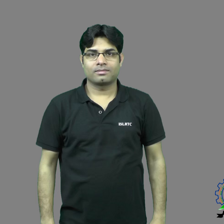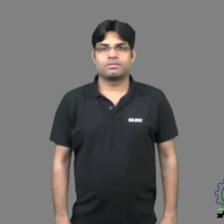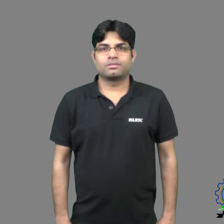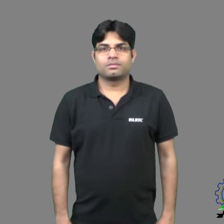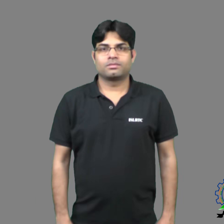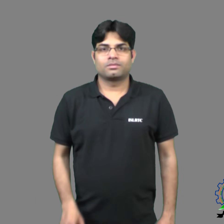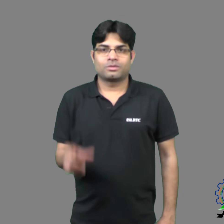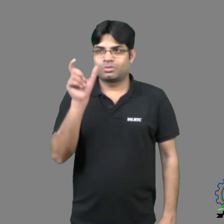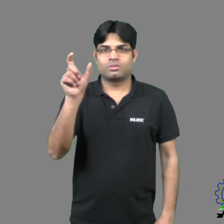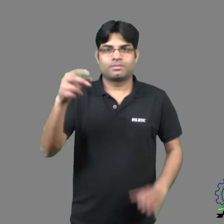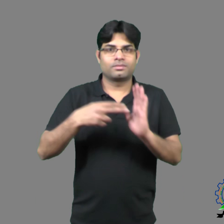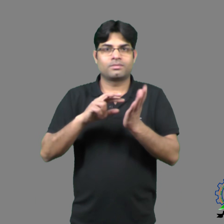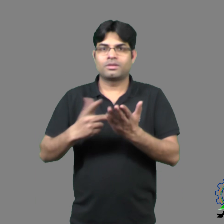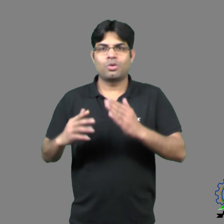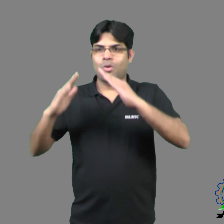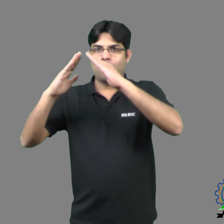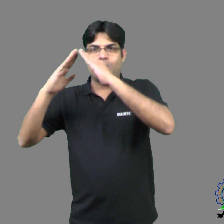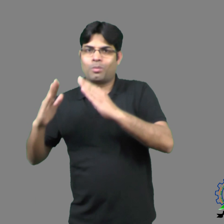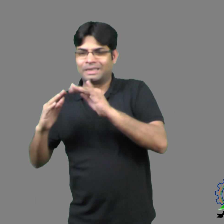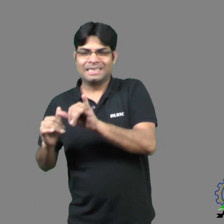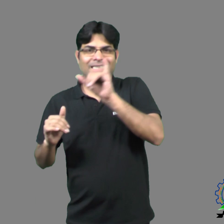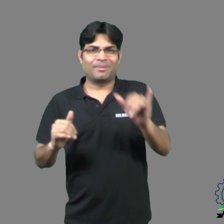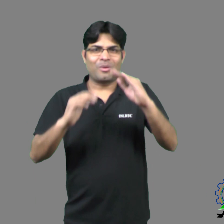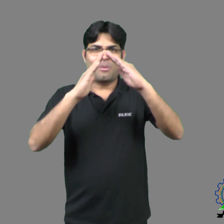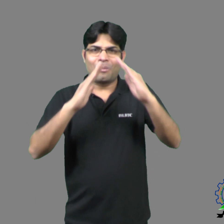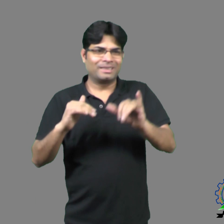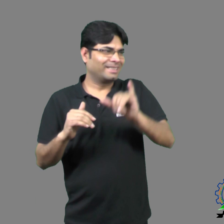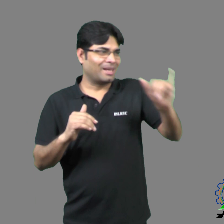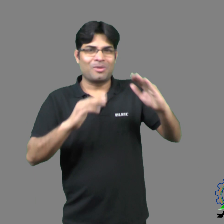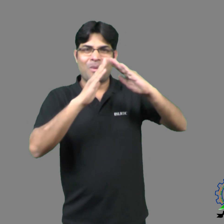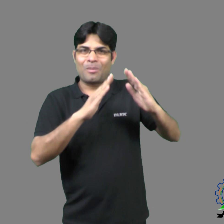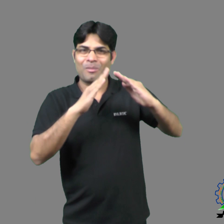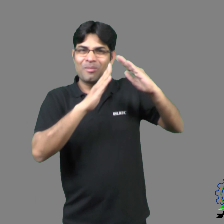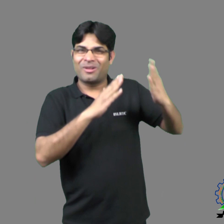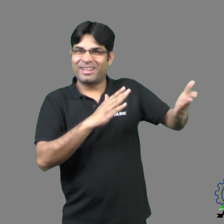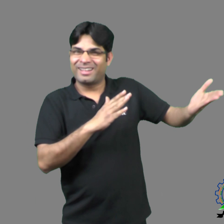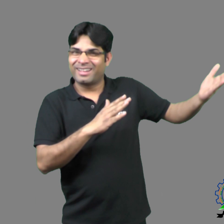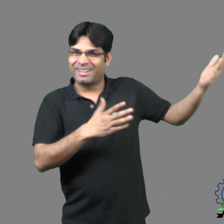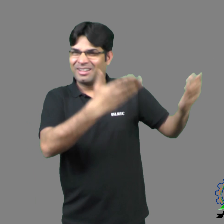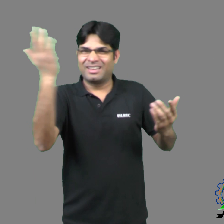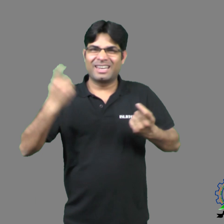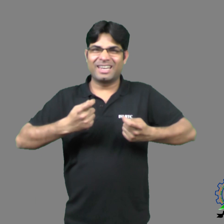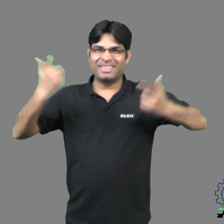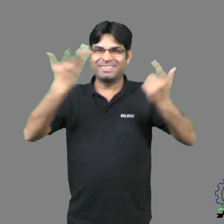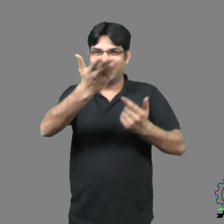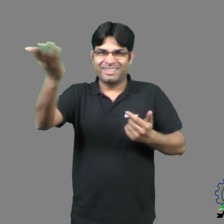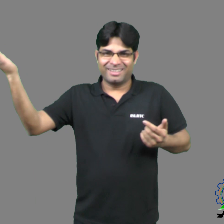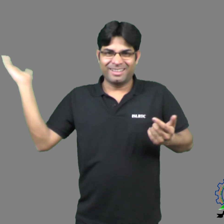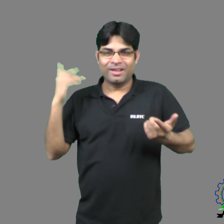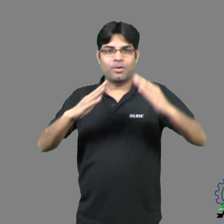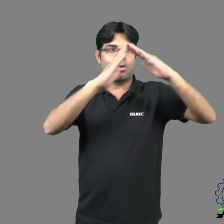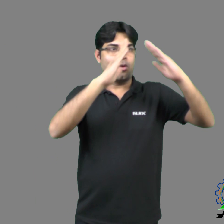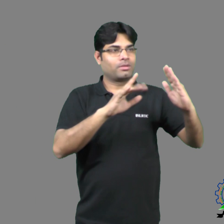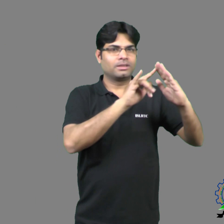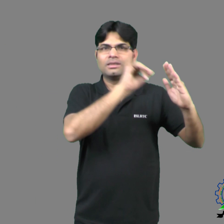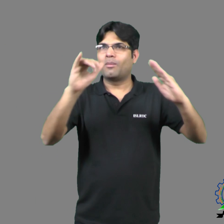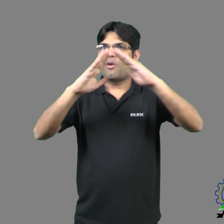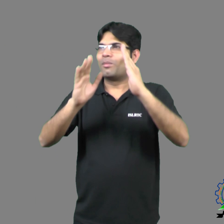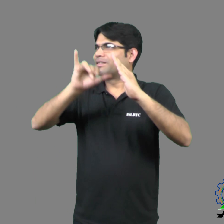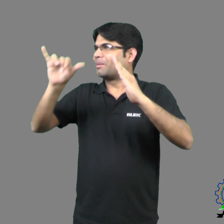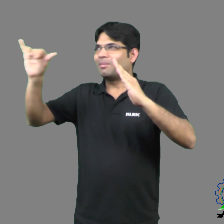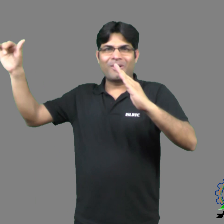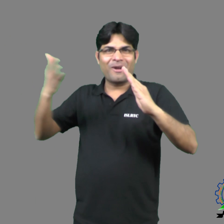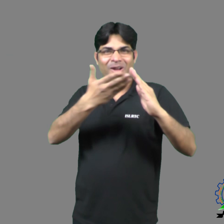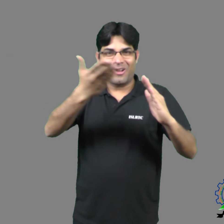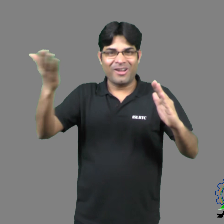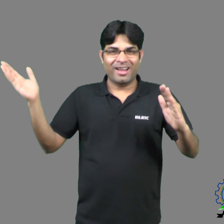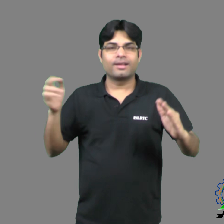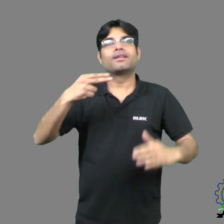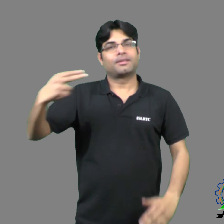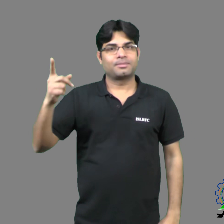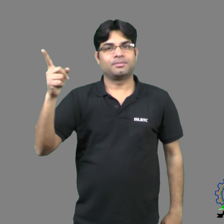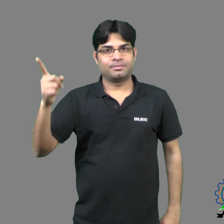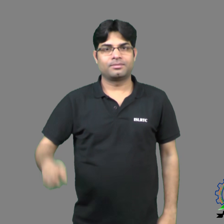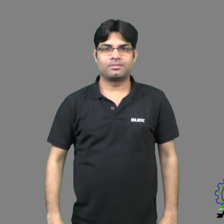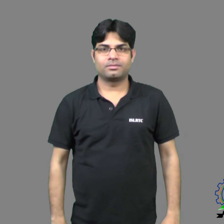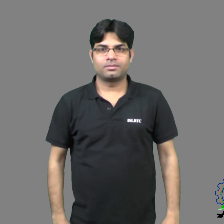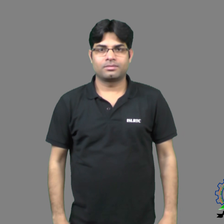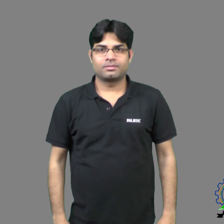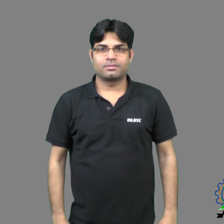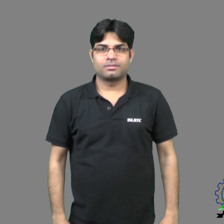Row House